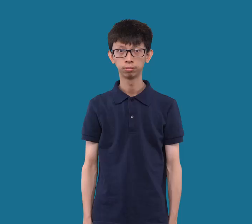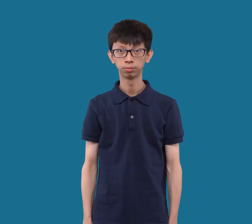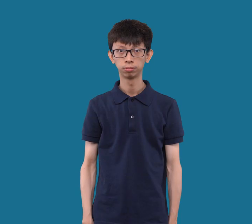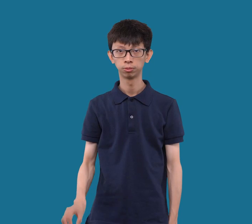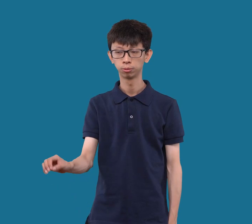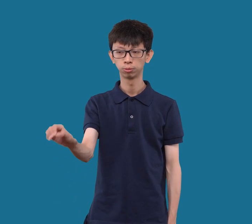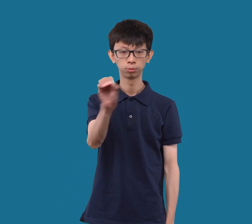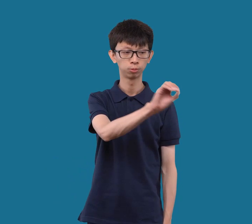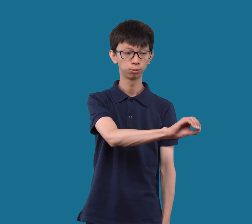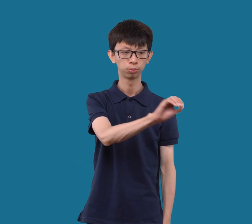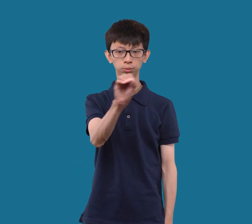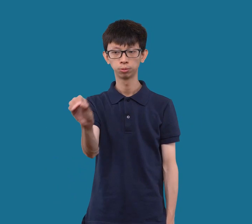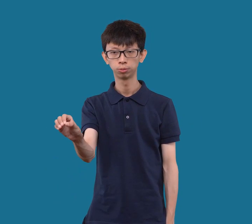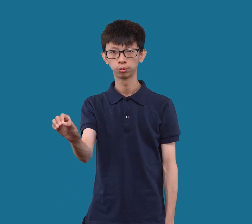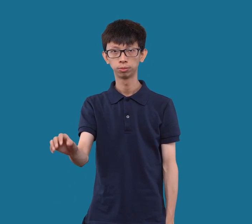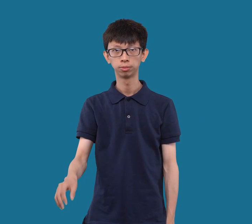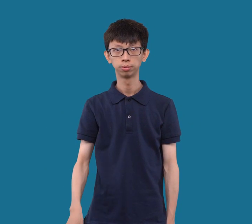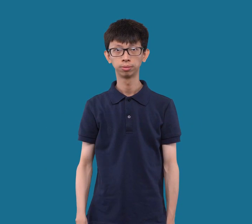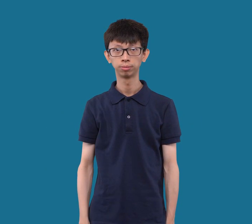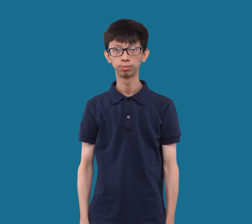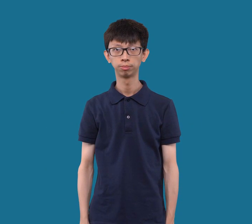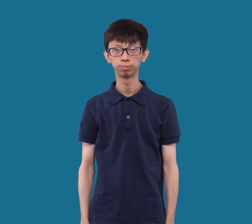chuyền bóng